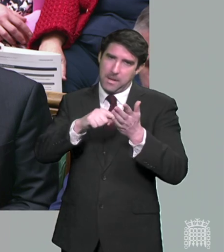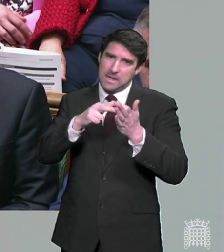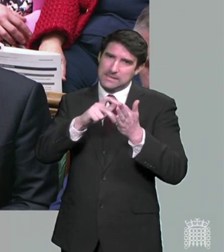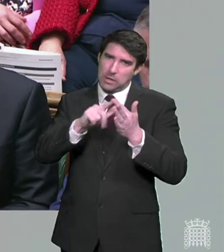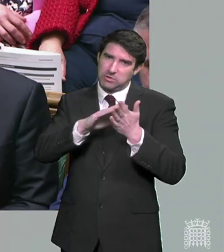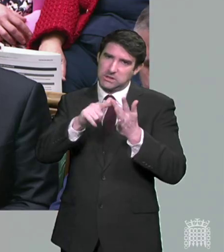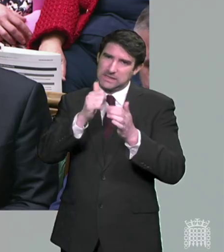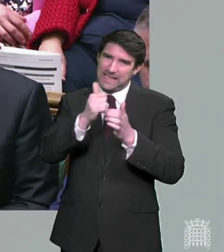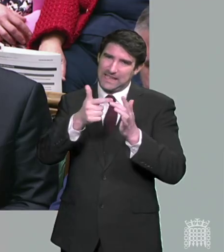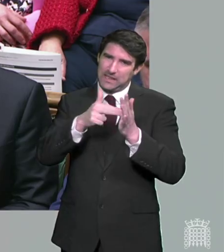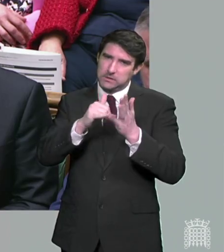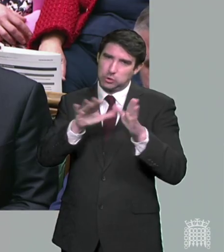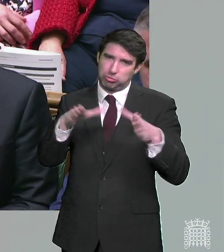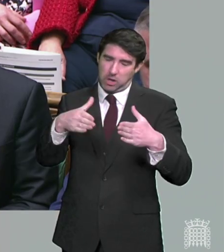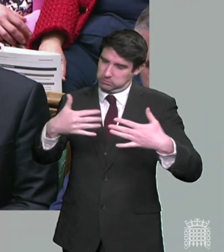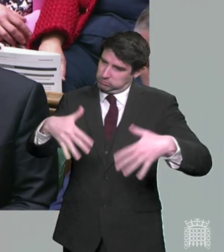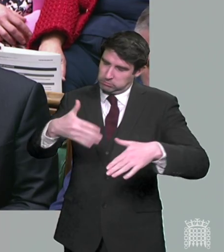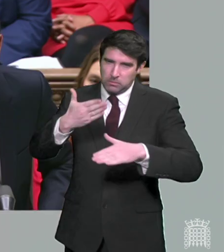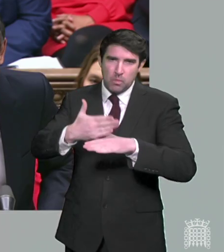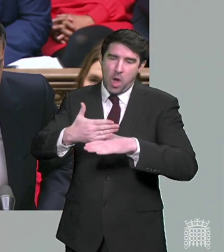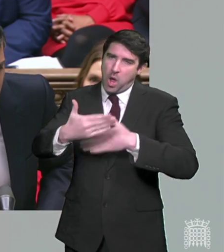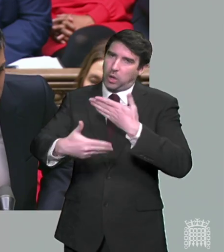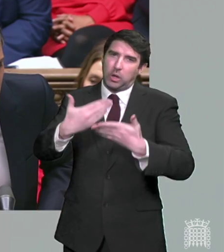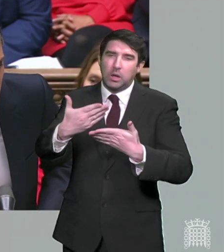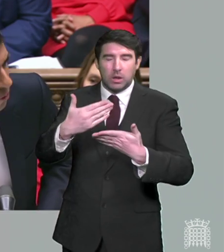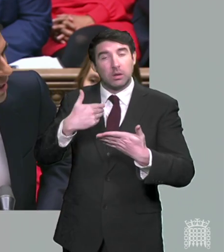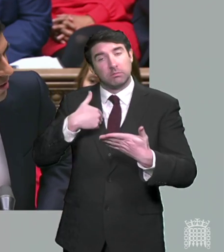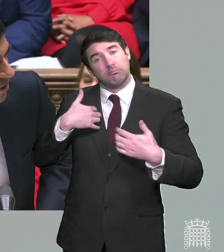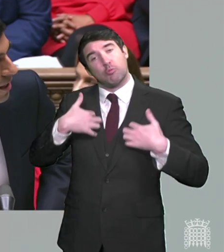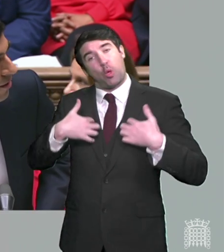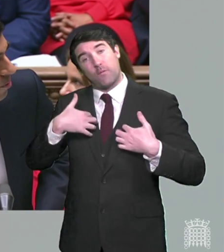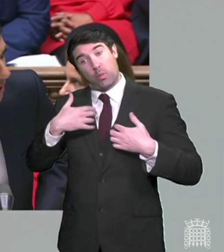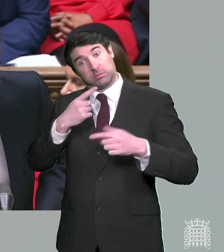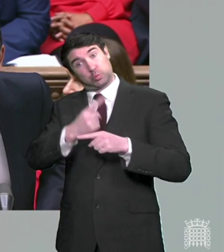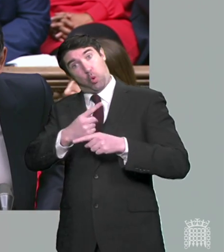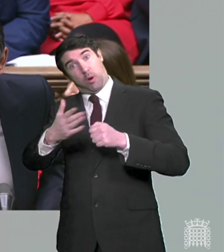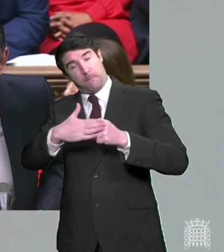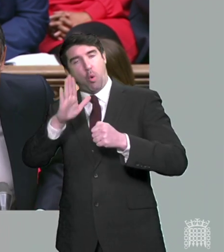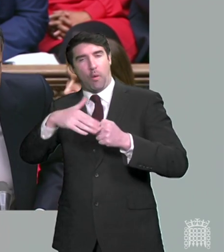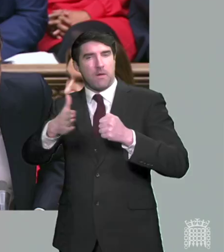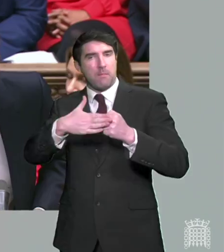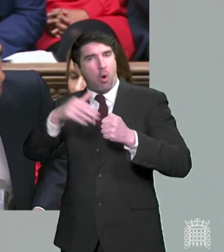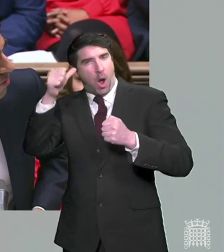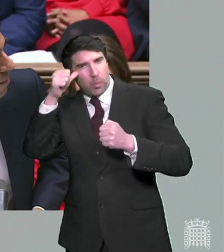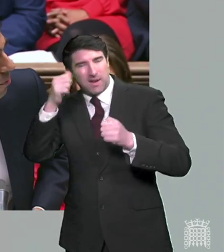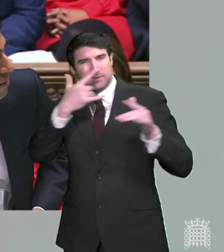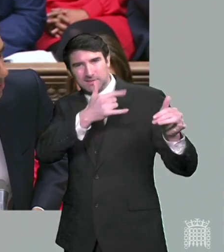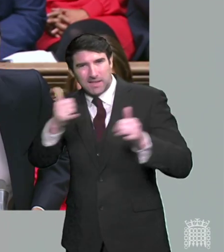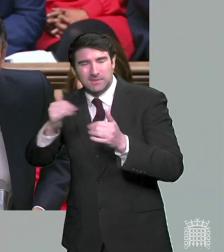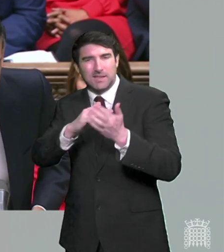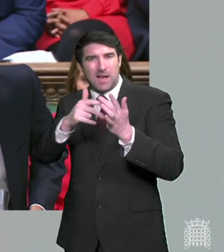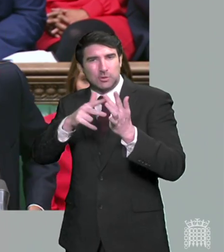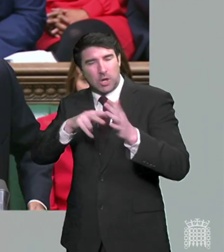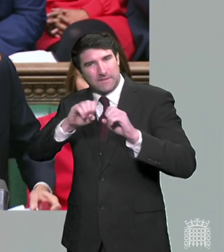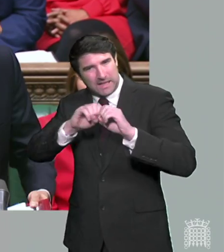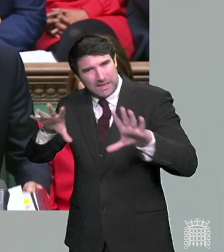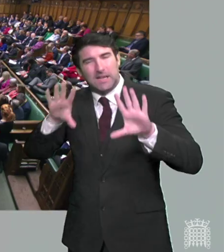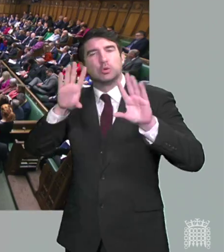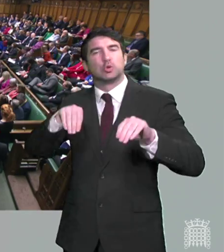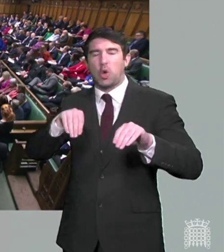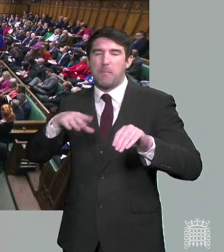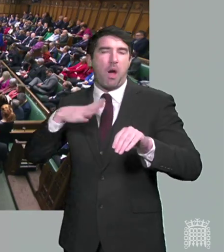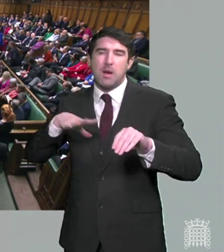The Terrence Higgins Trust does fantastic work and I look forward to talking to my honourable Friend about what more we can do to spread HIV testing and prevent more people from needlessly suffering.